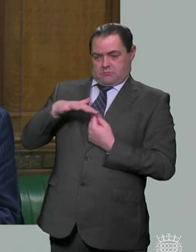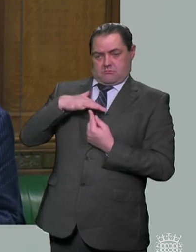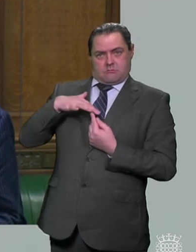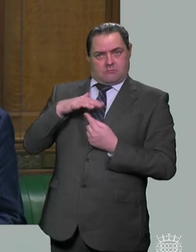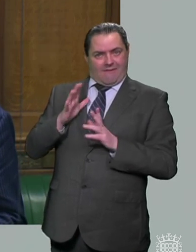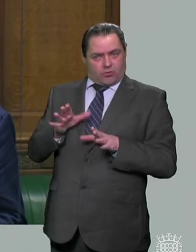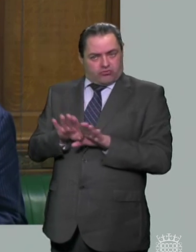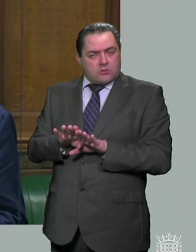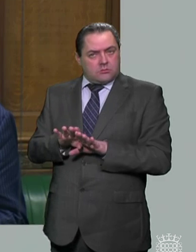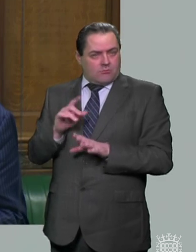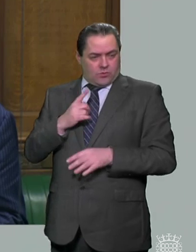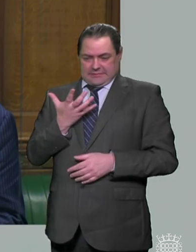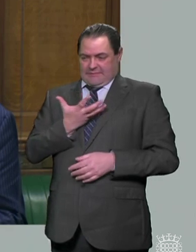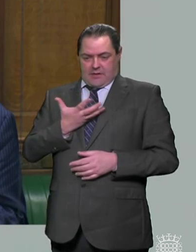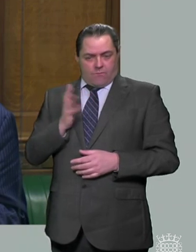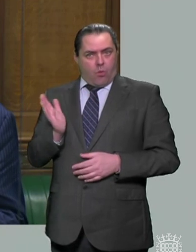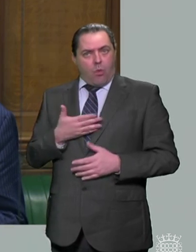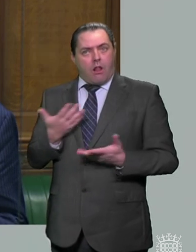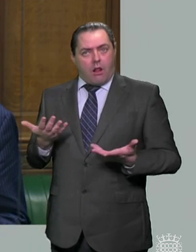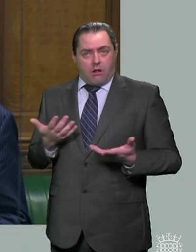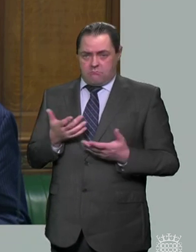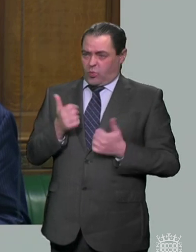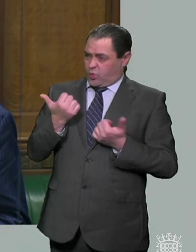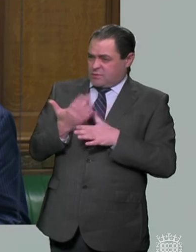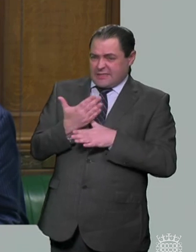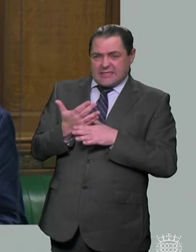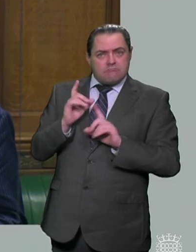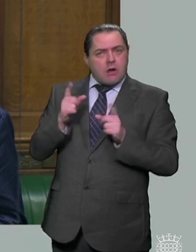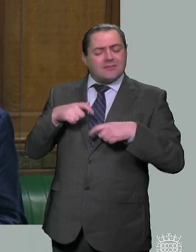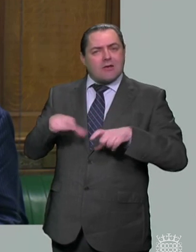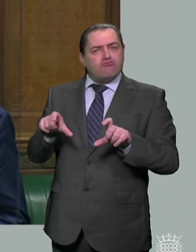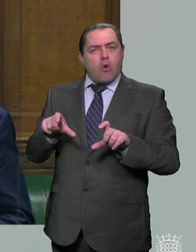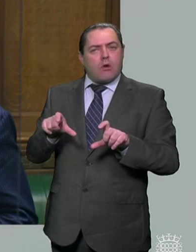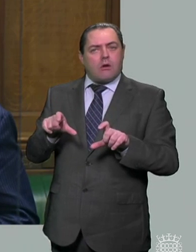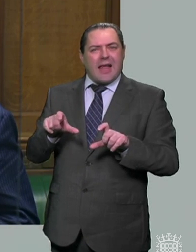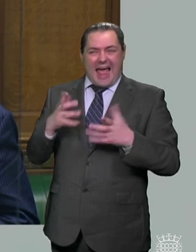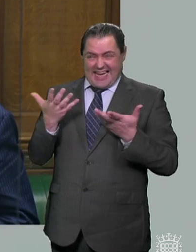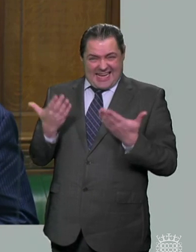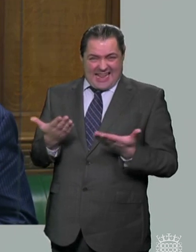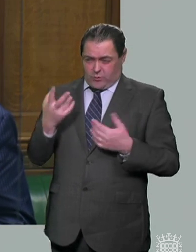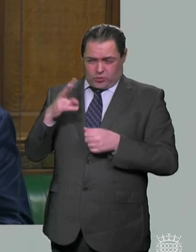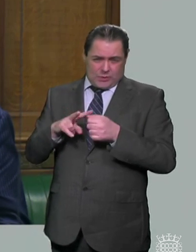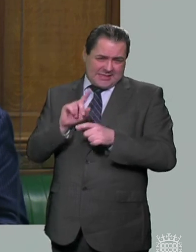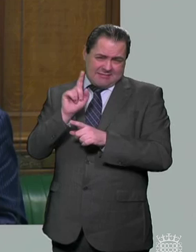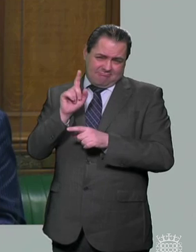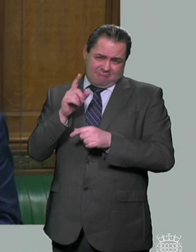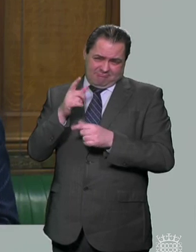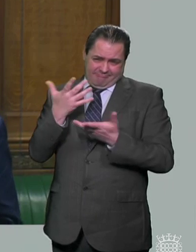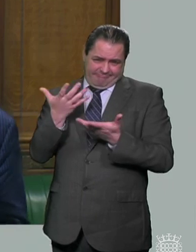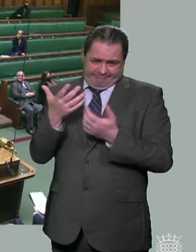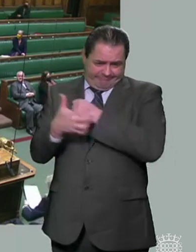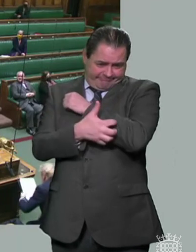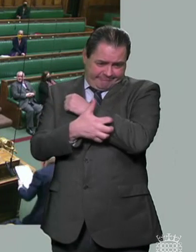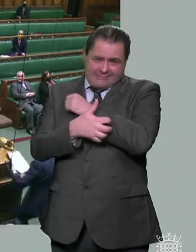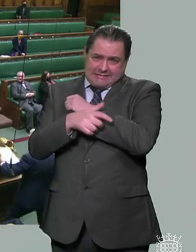Too many businesses that are viable and successful can no longer hang on by a thread, and they need a further package of help right now.